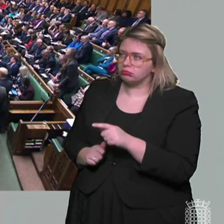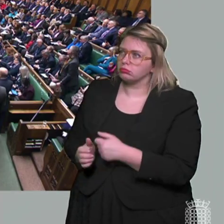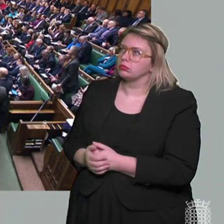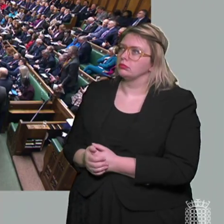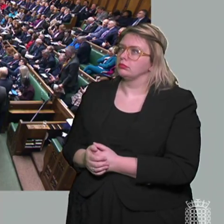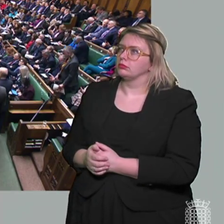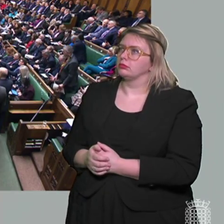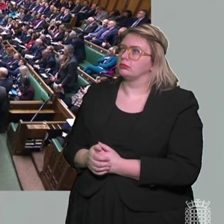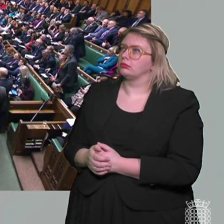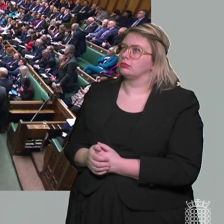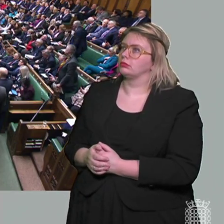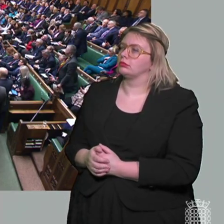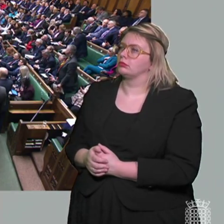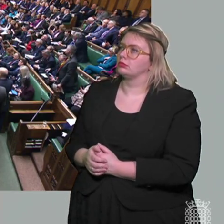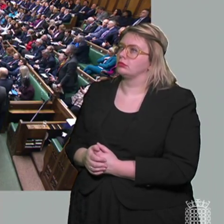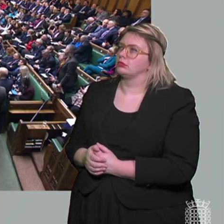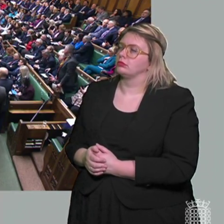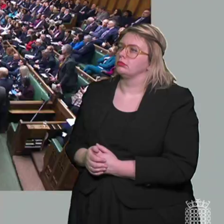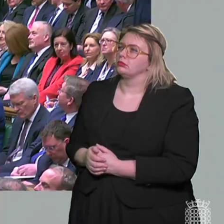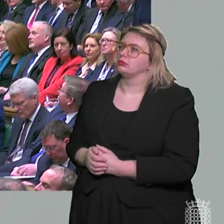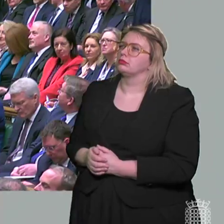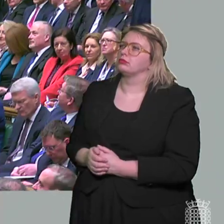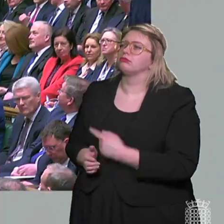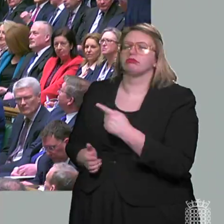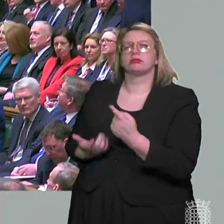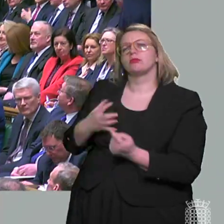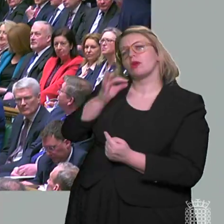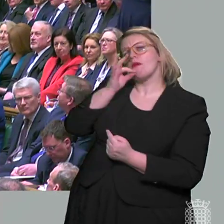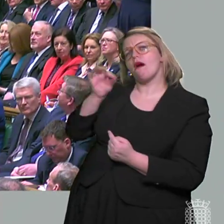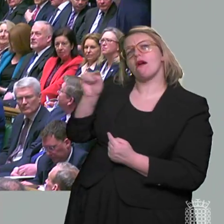He is not here, so I call Jonathan Gullis.